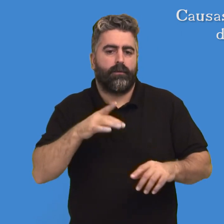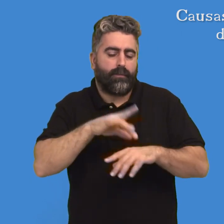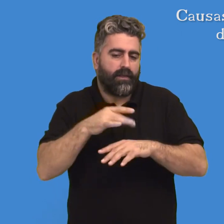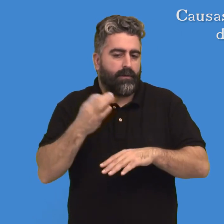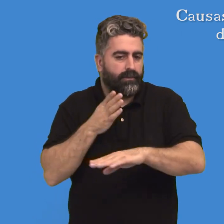enfermo